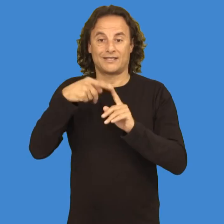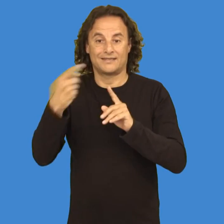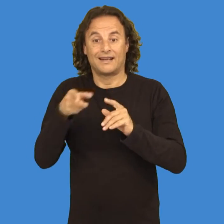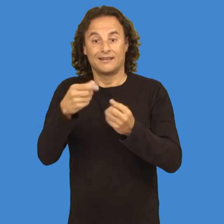despues